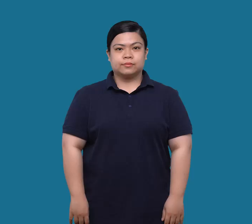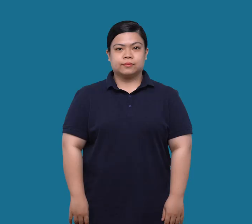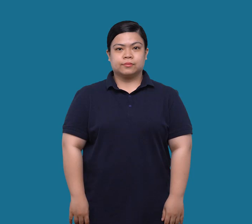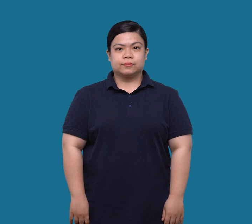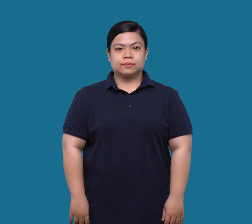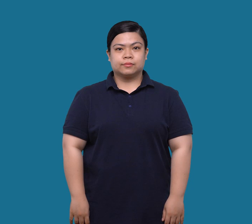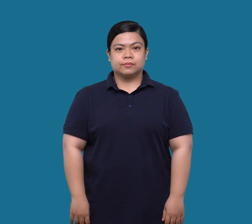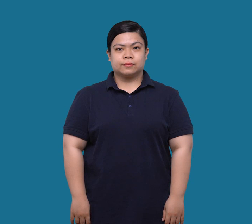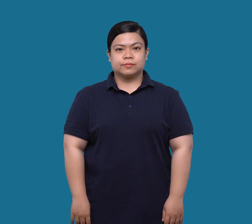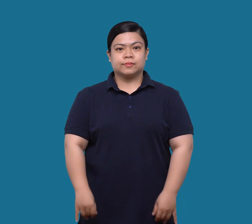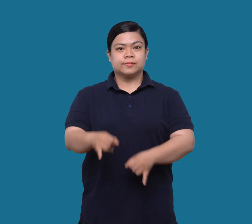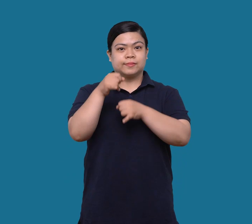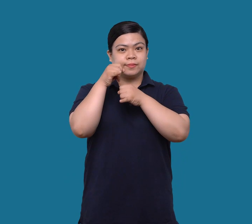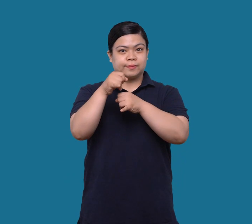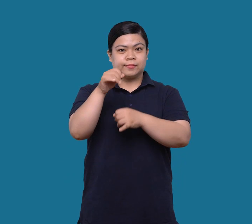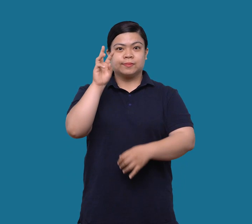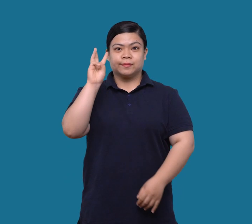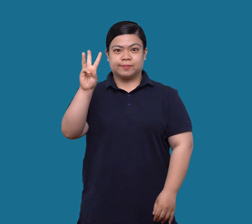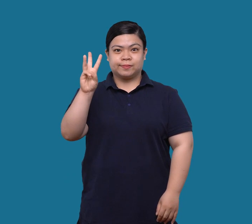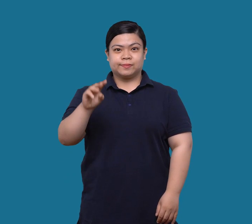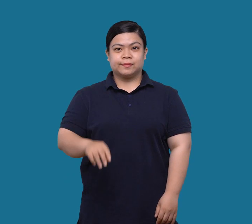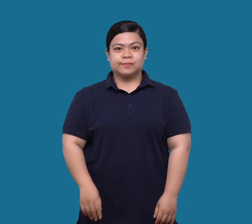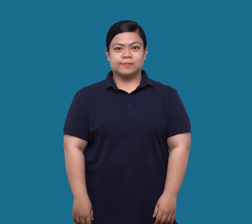chia ba